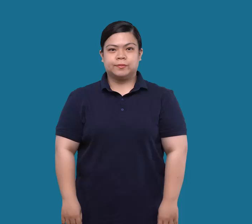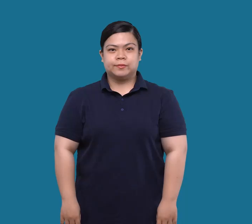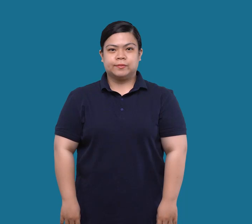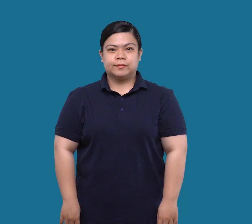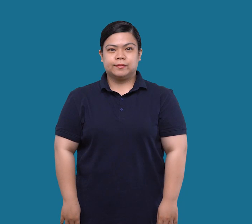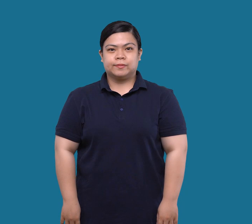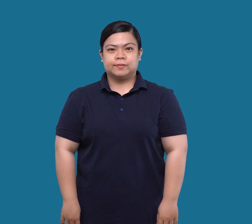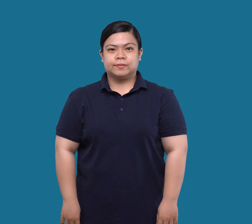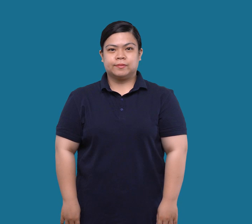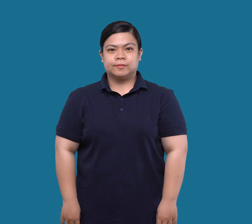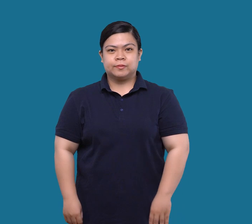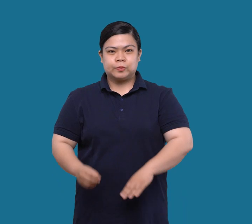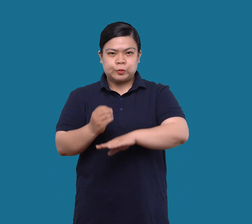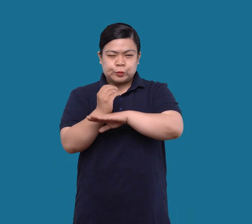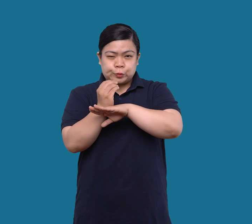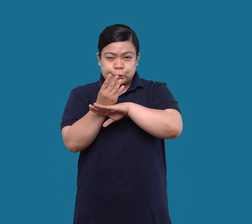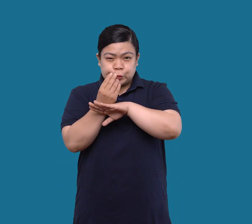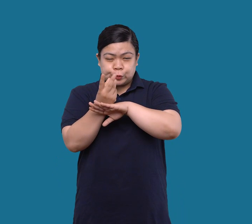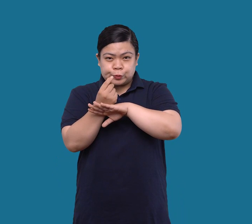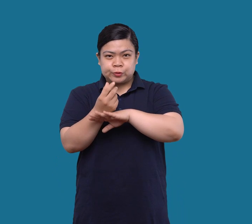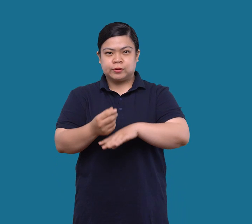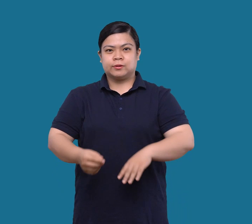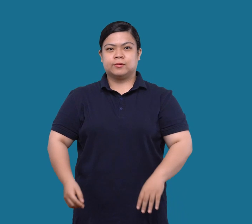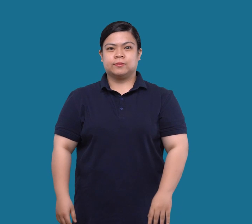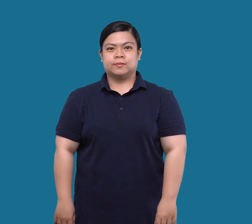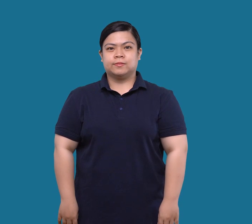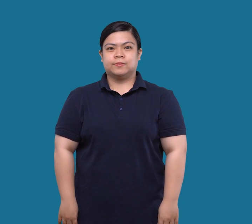kim cương